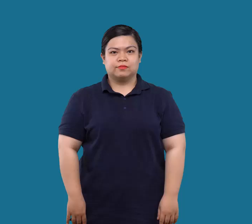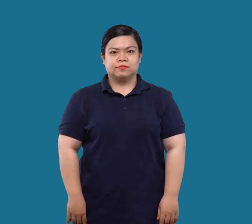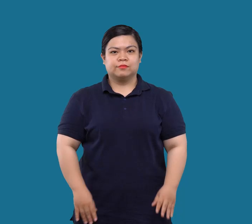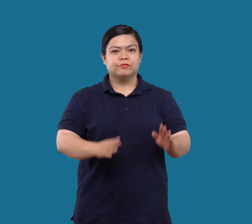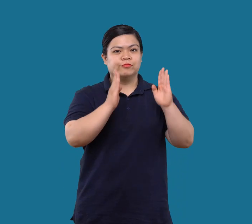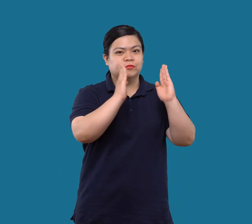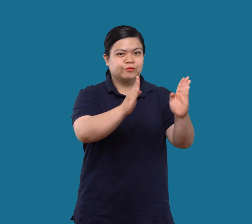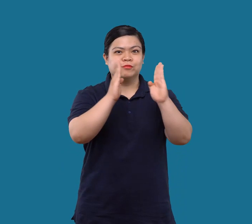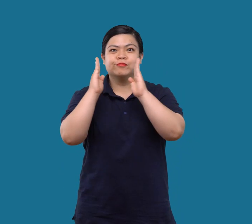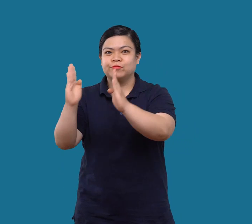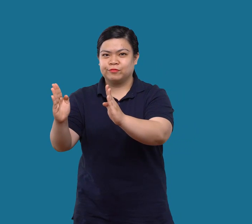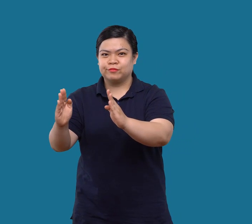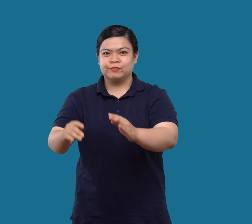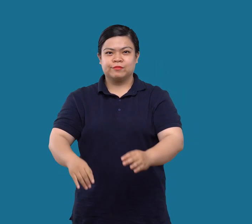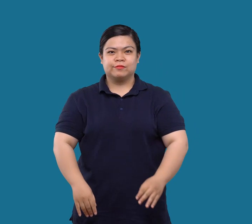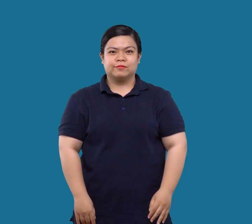sắp xếp